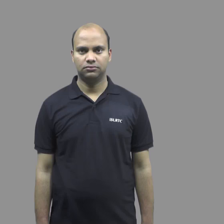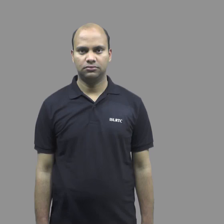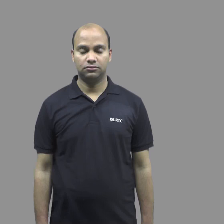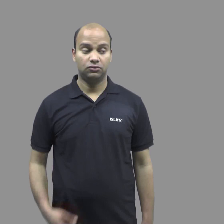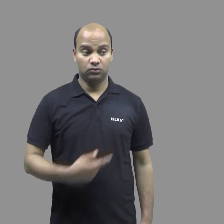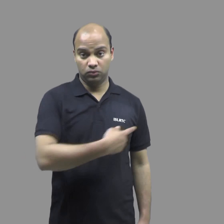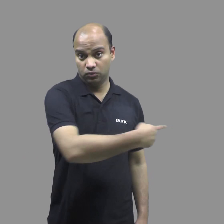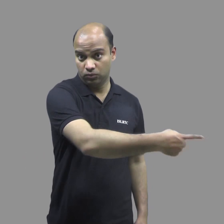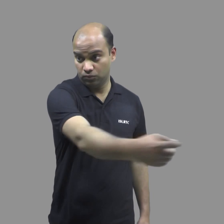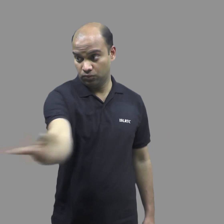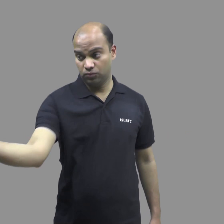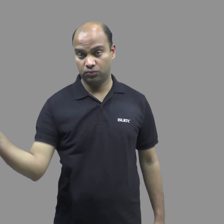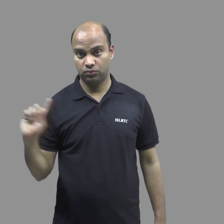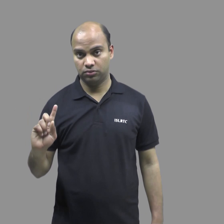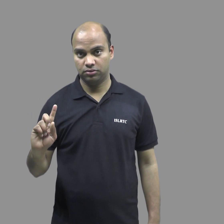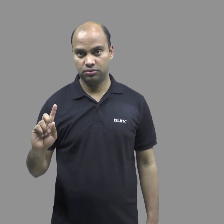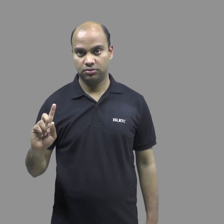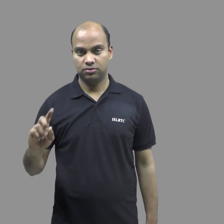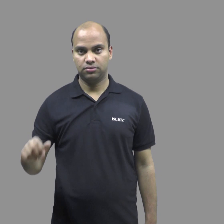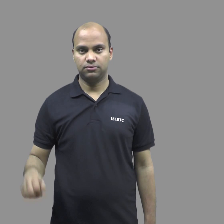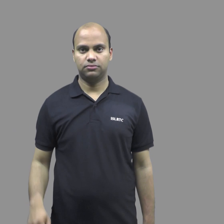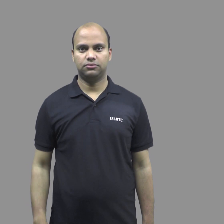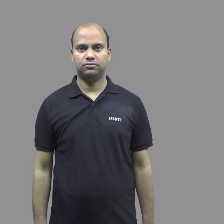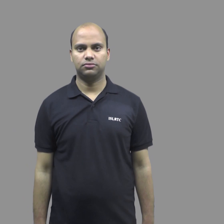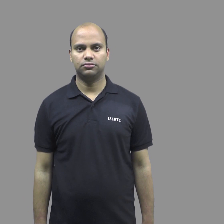All